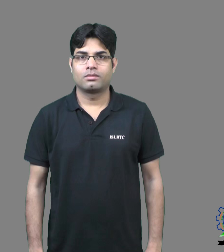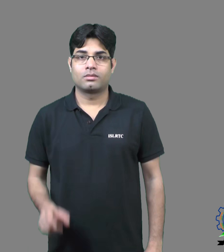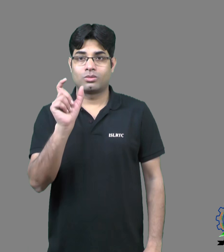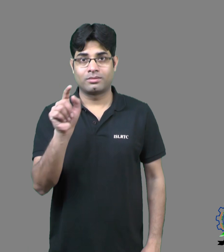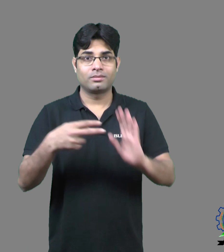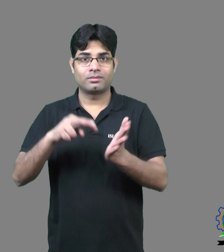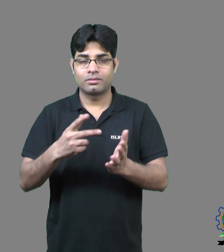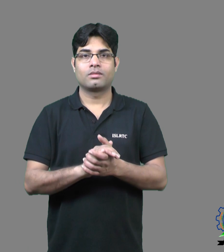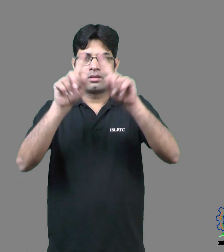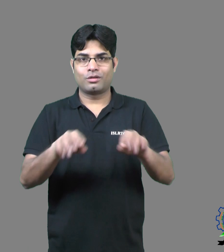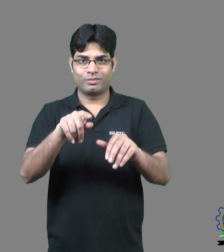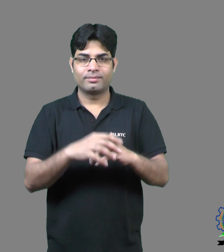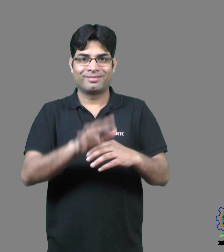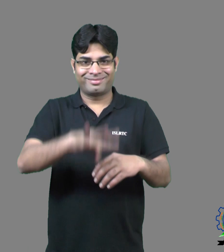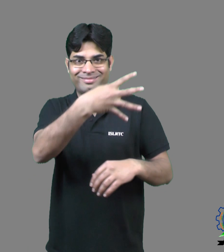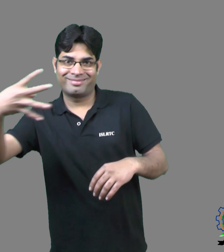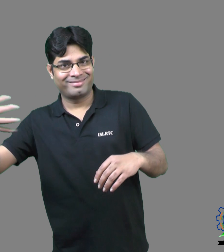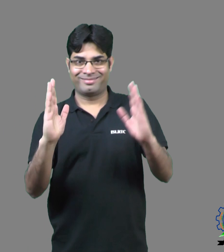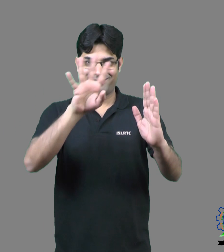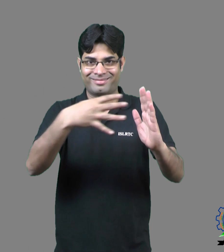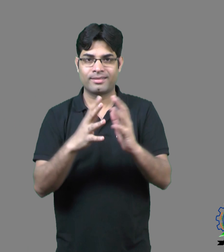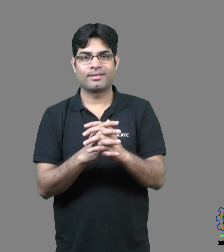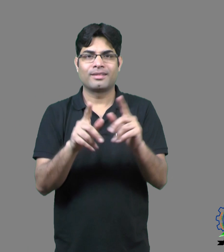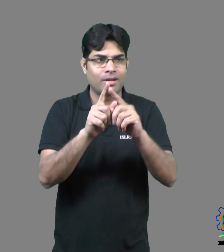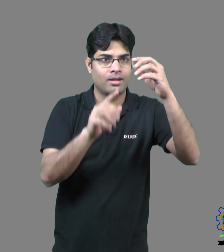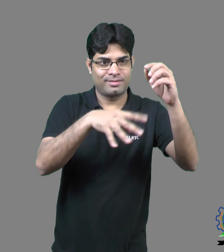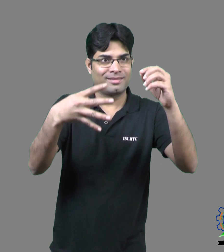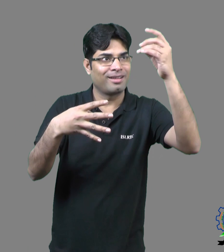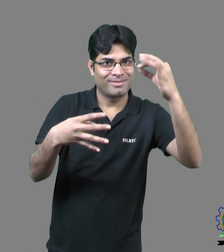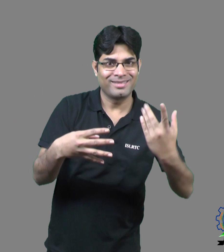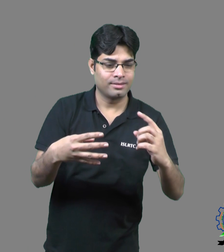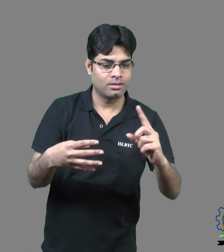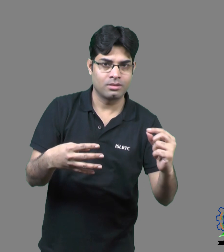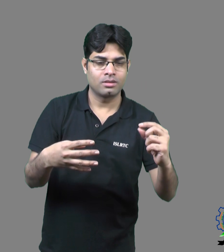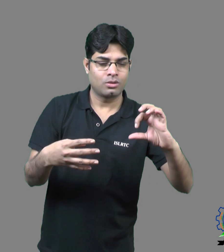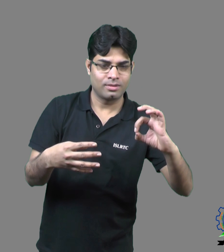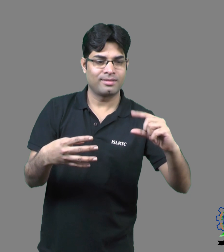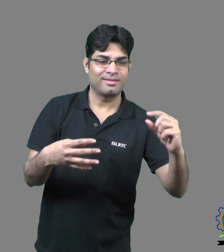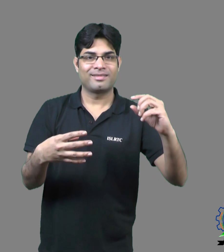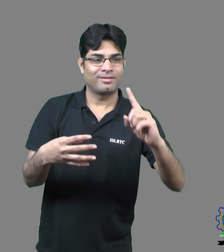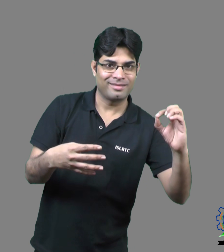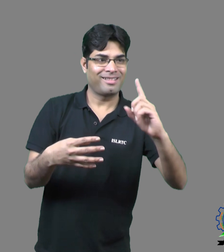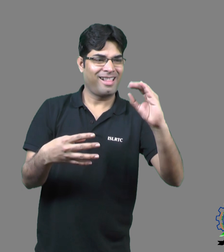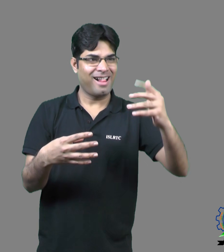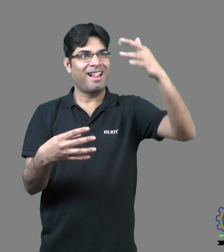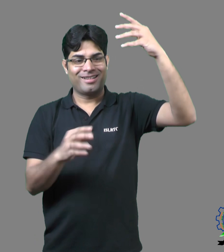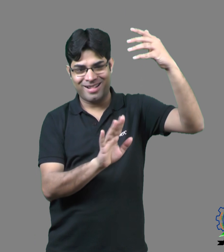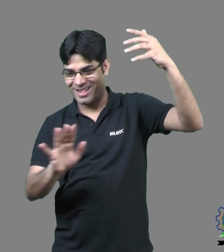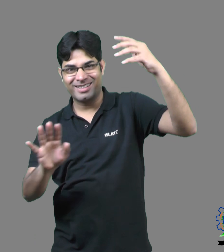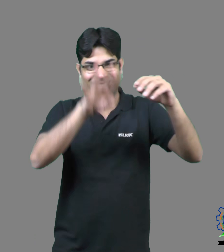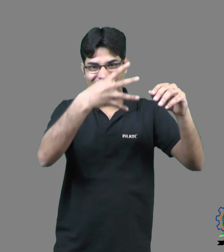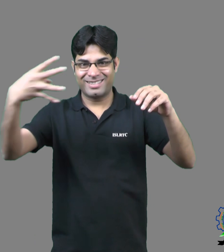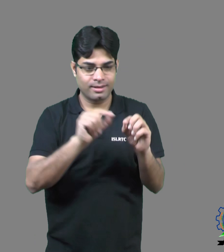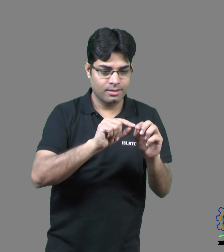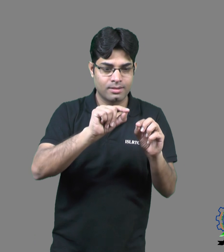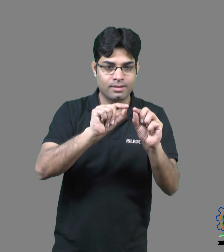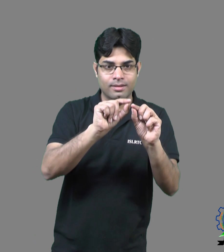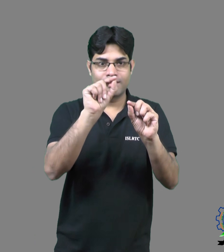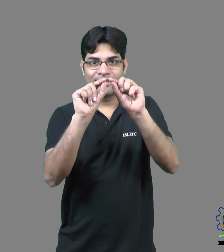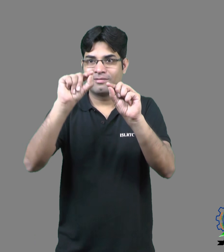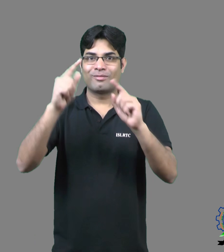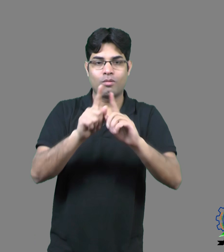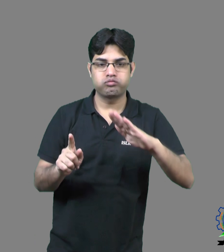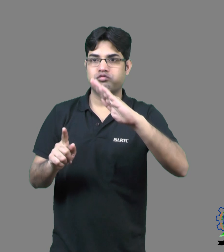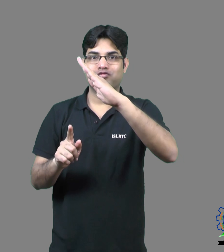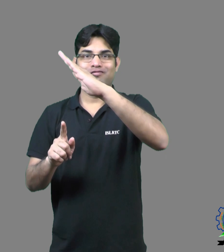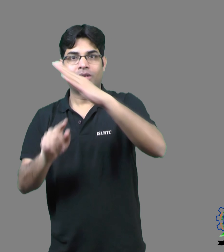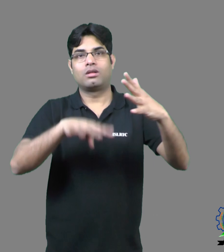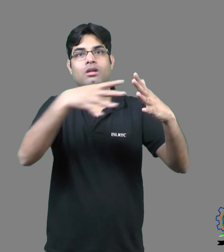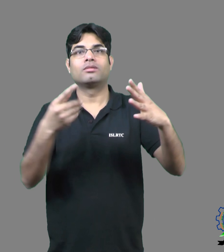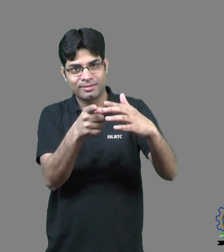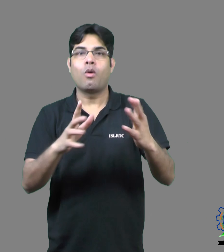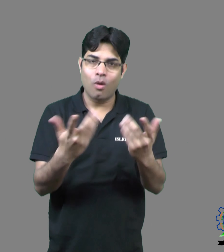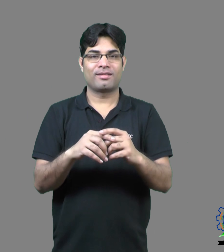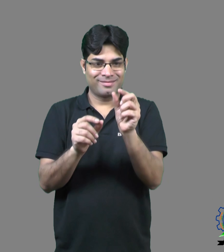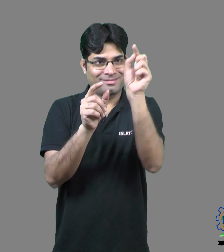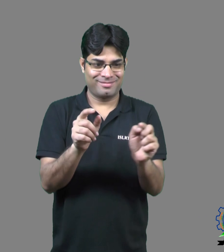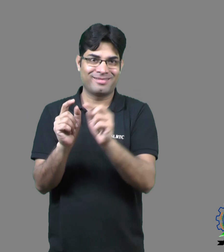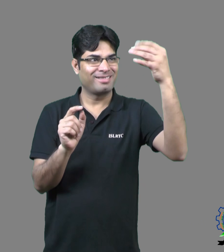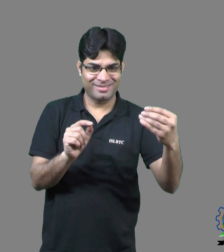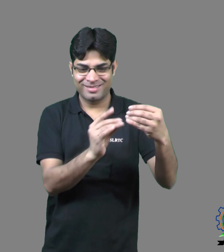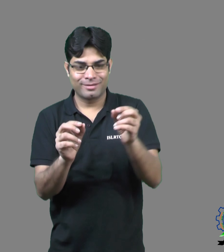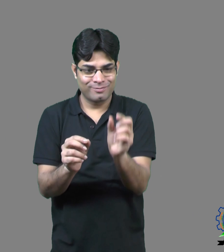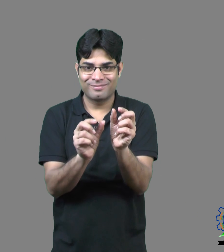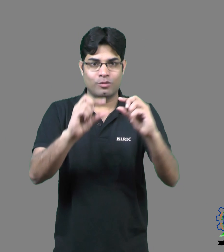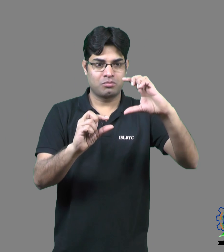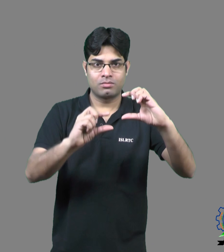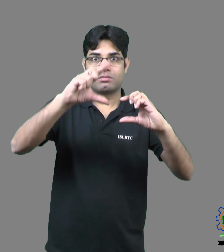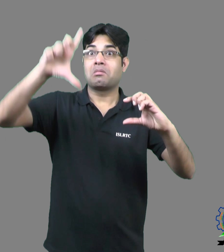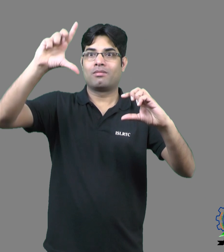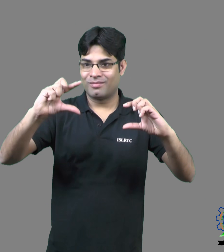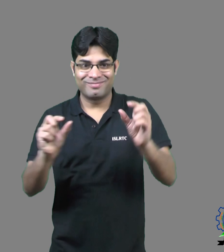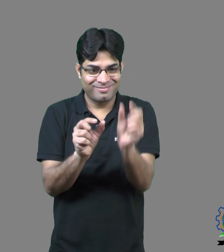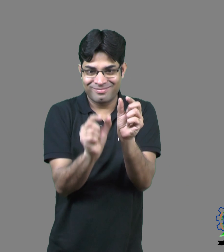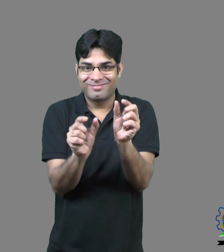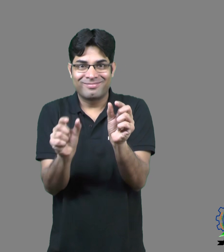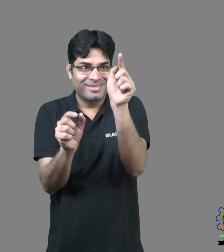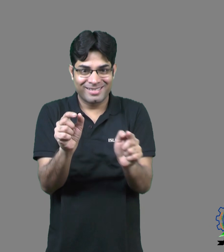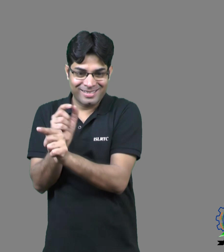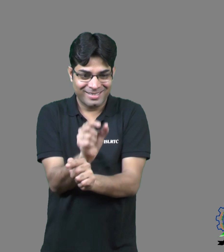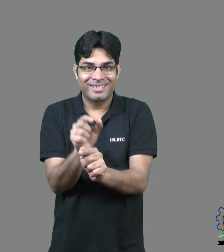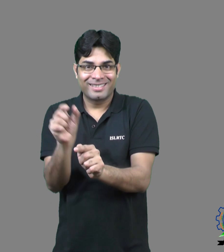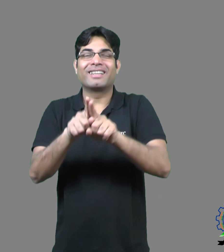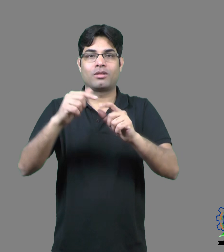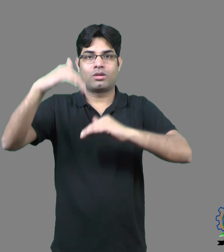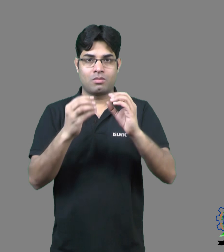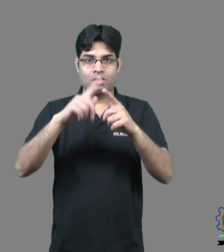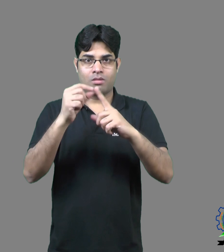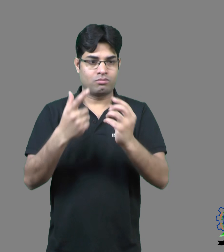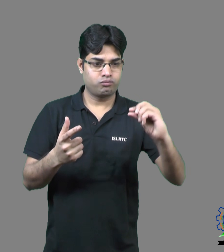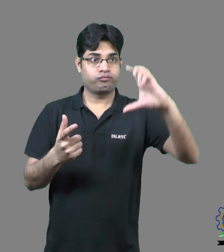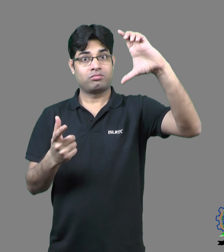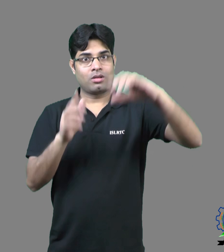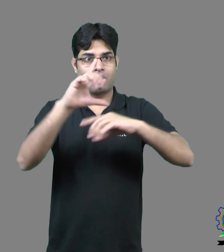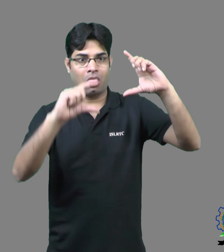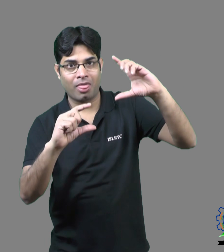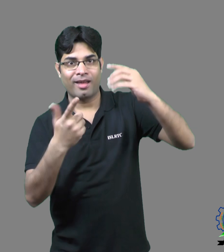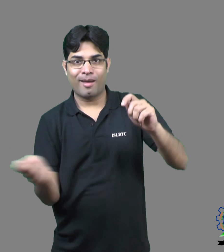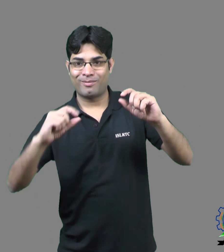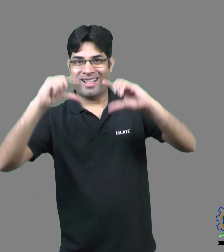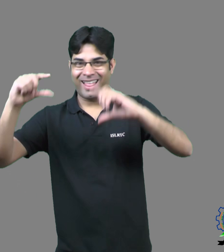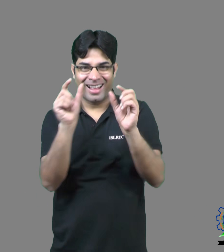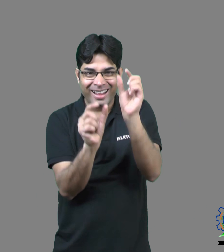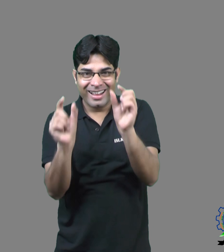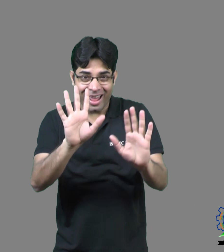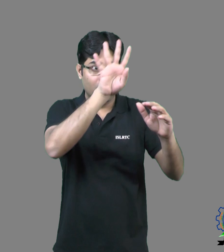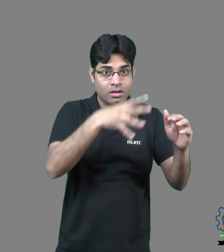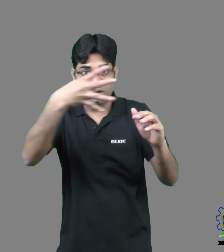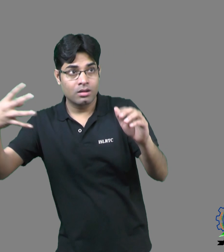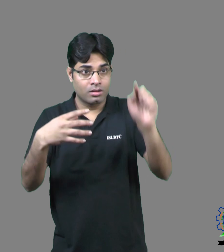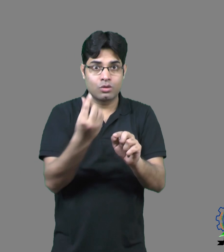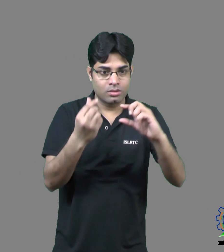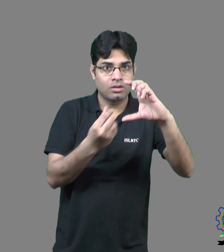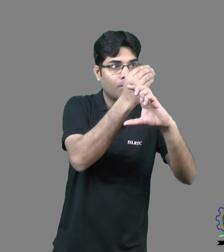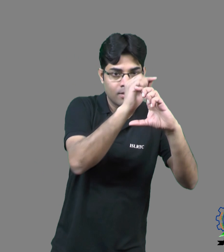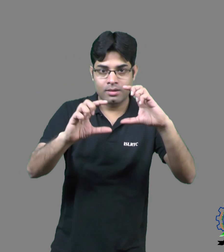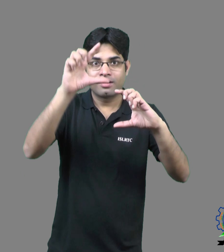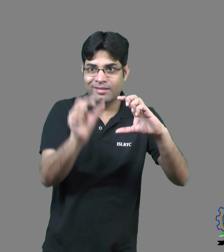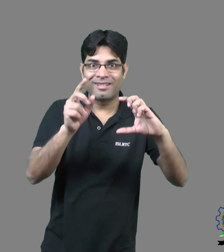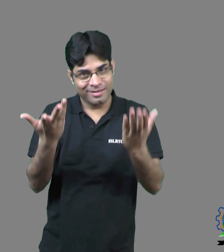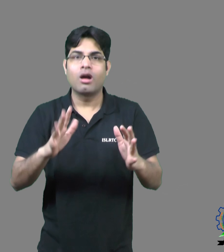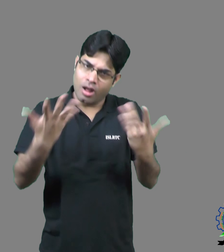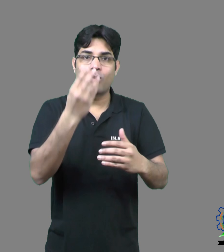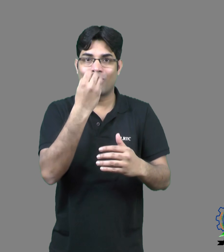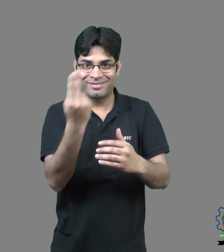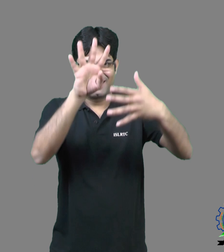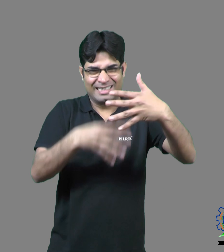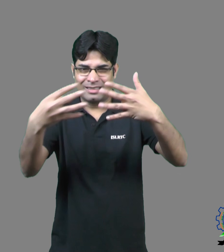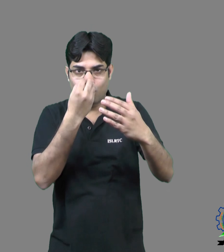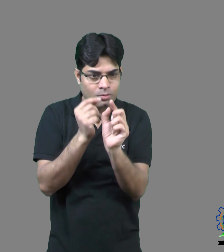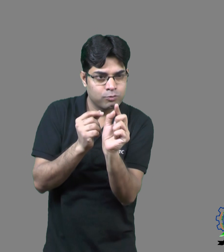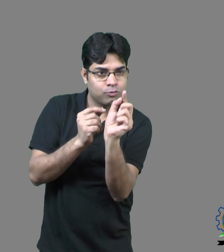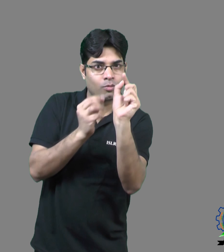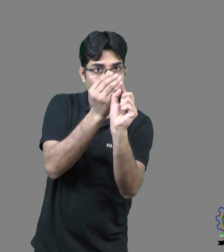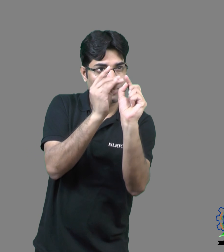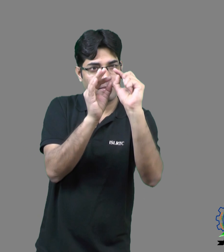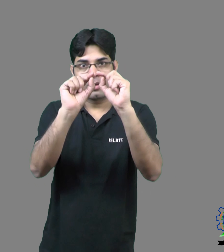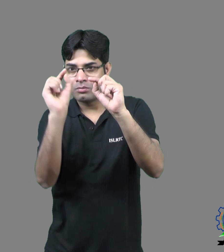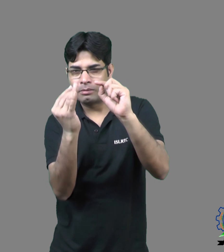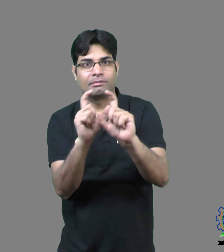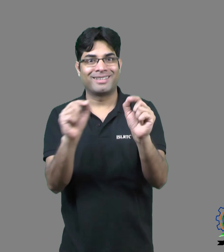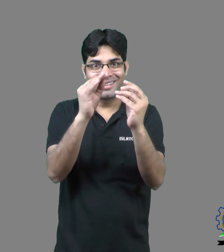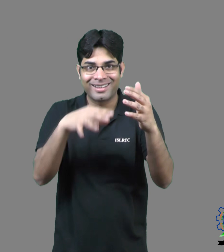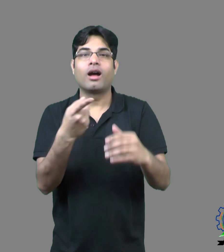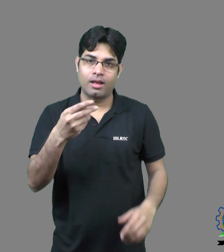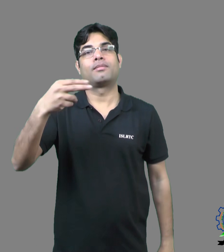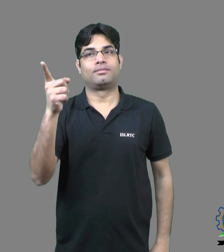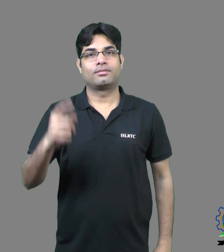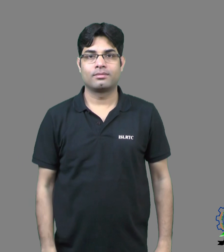Grid